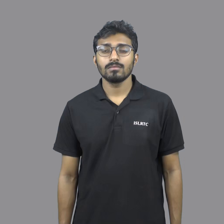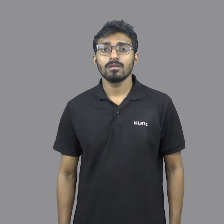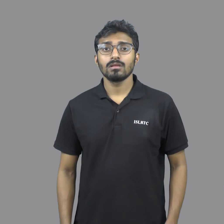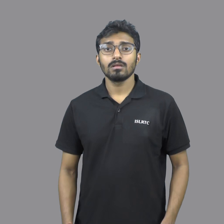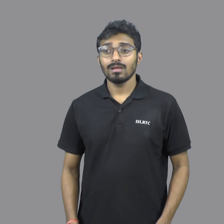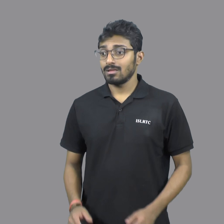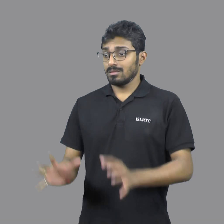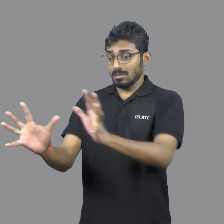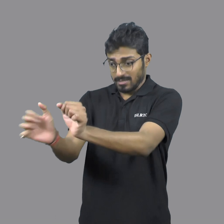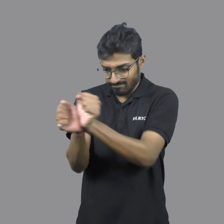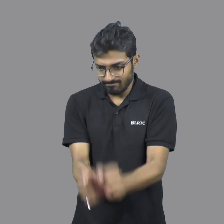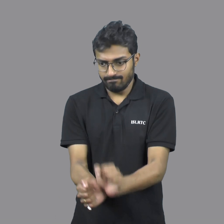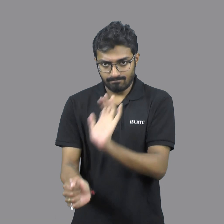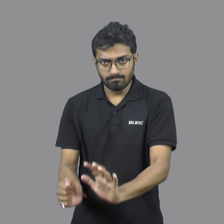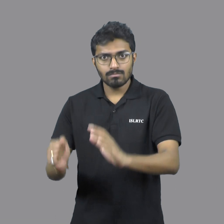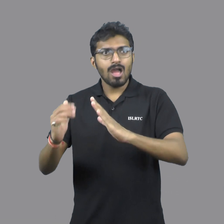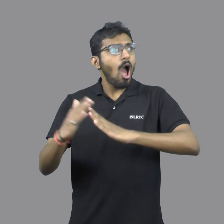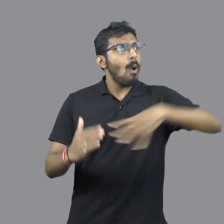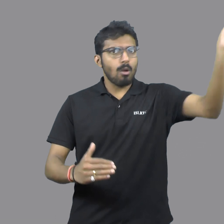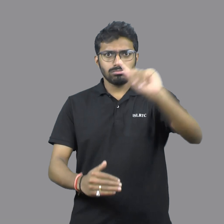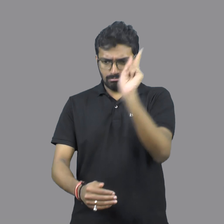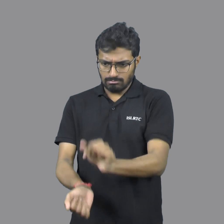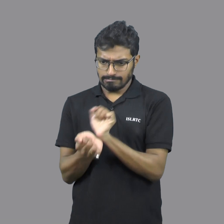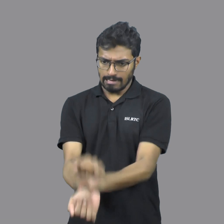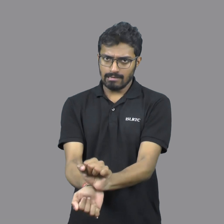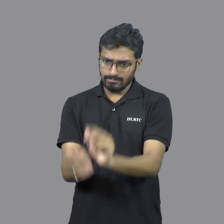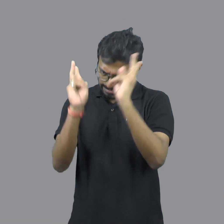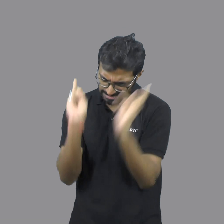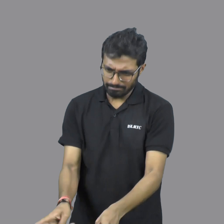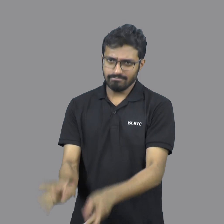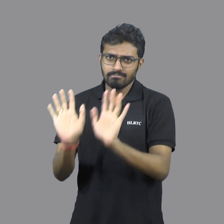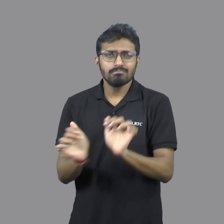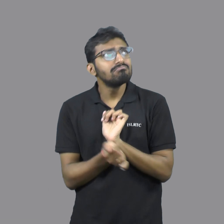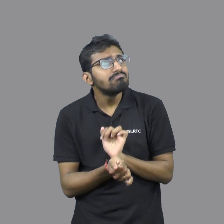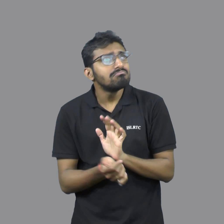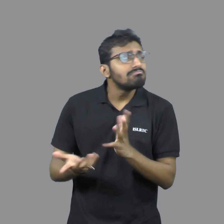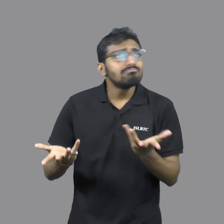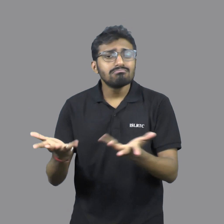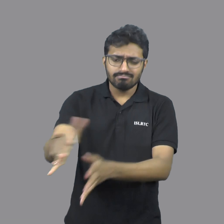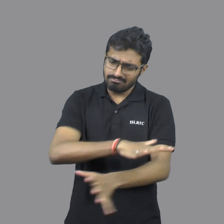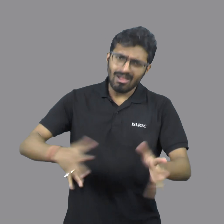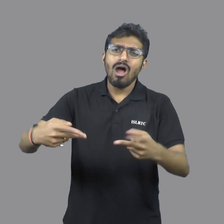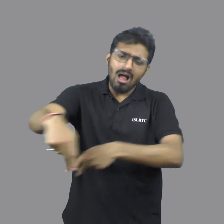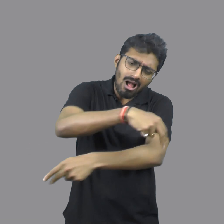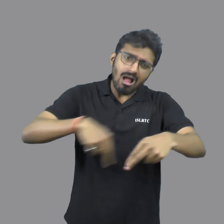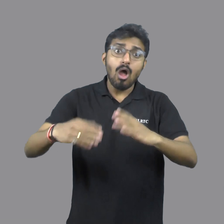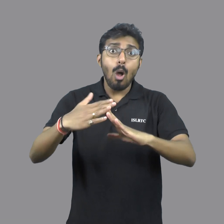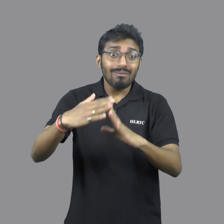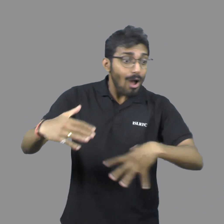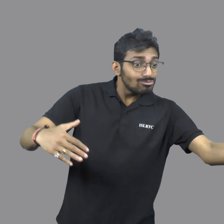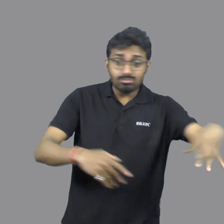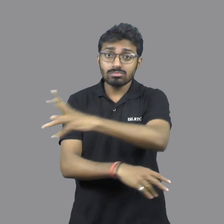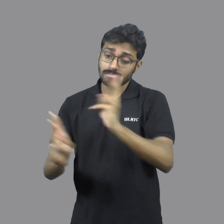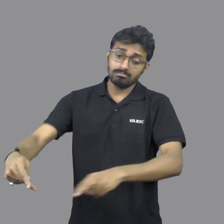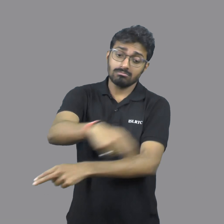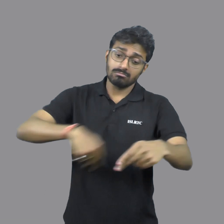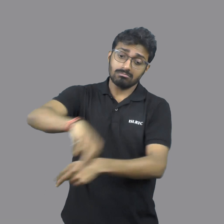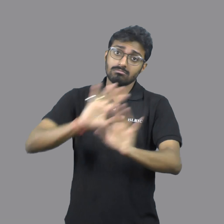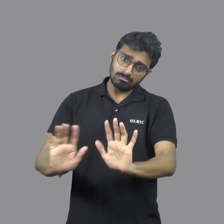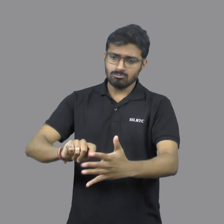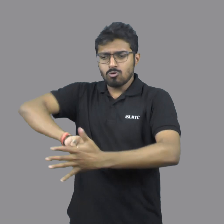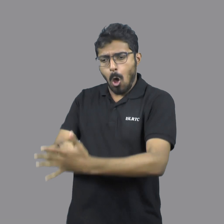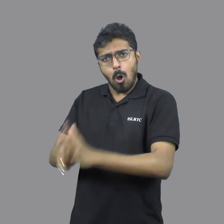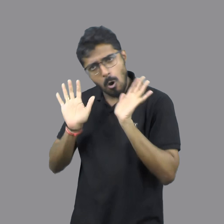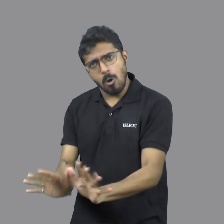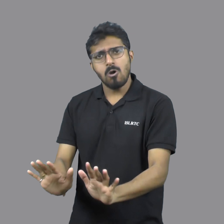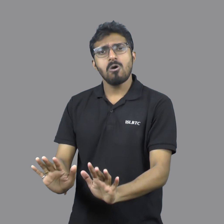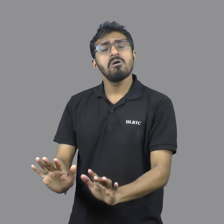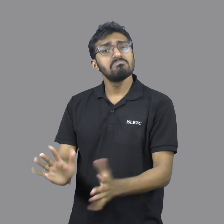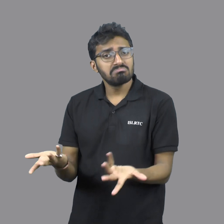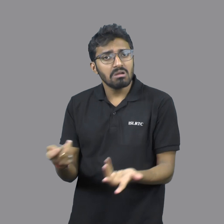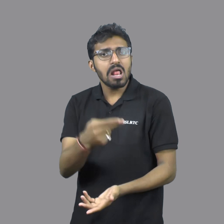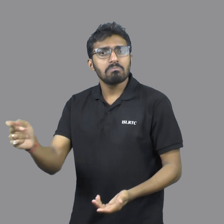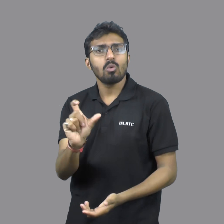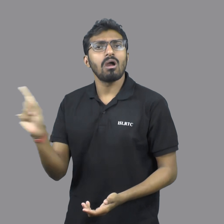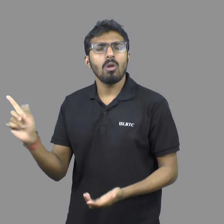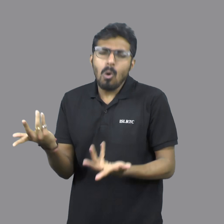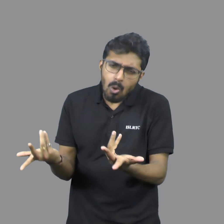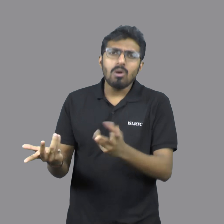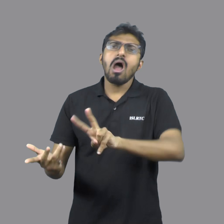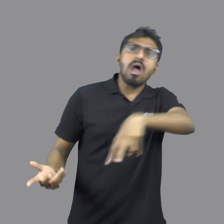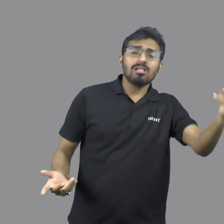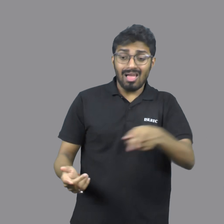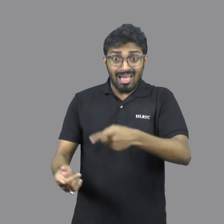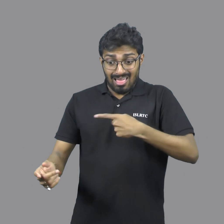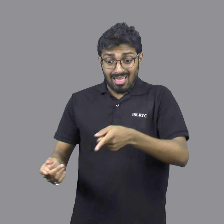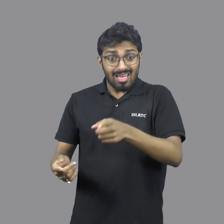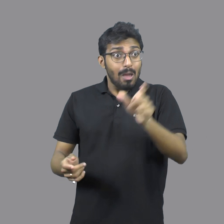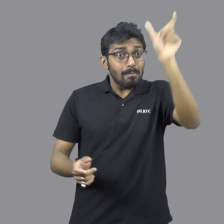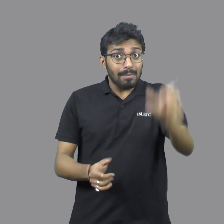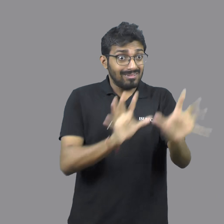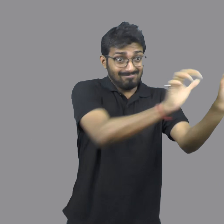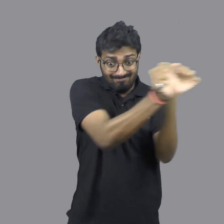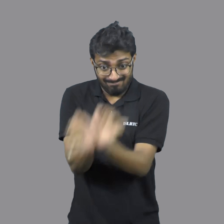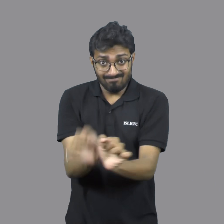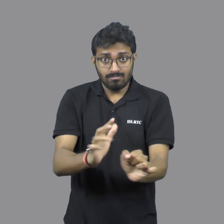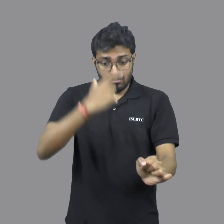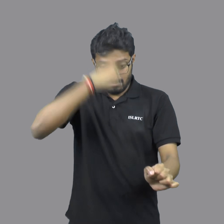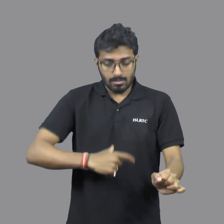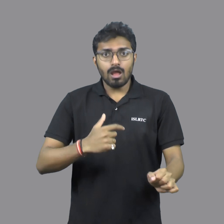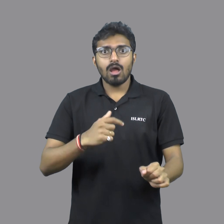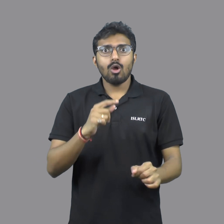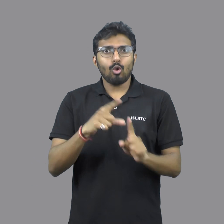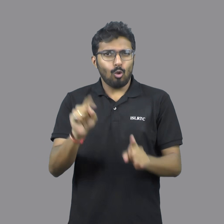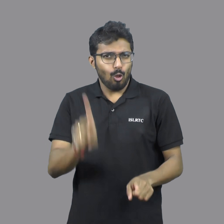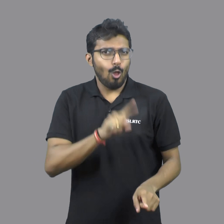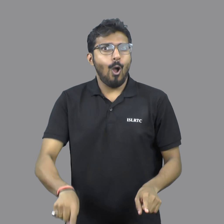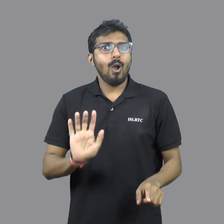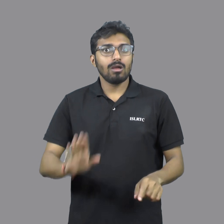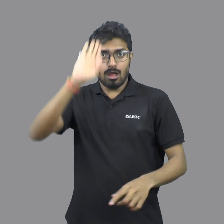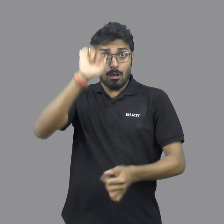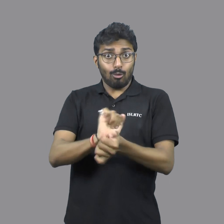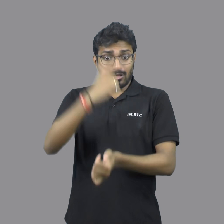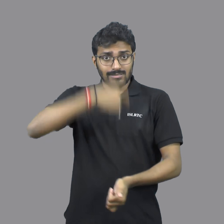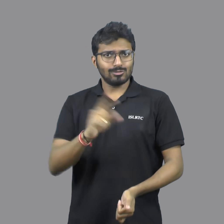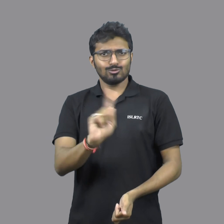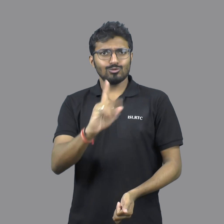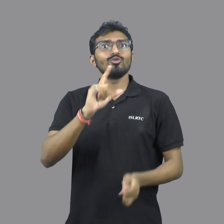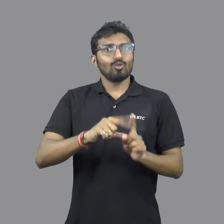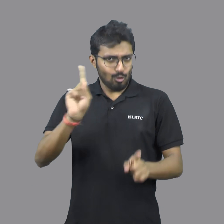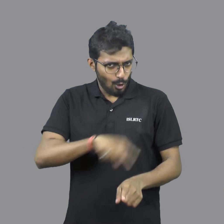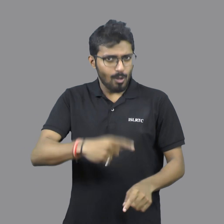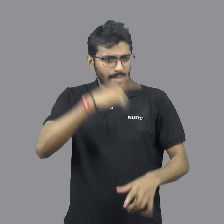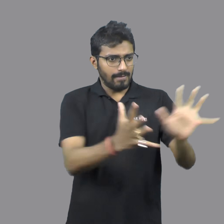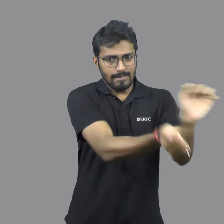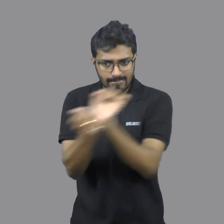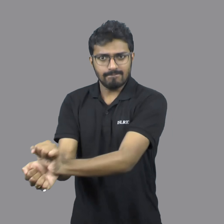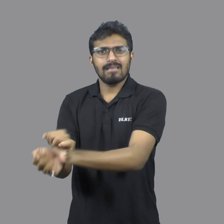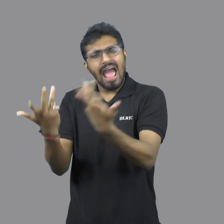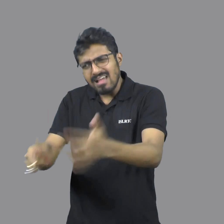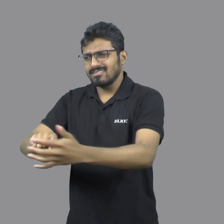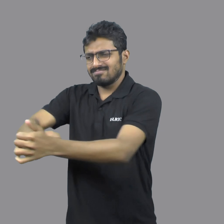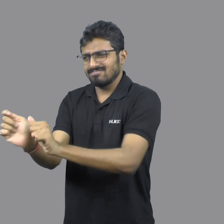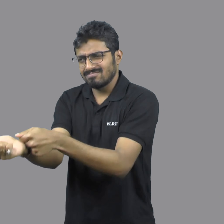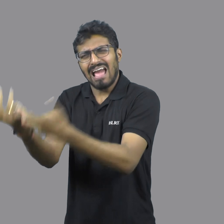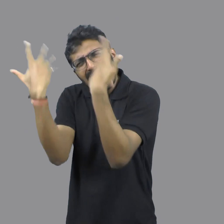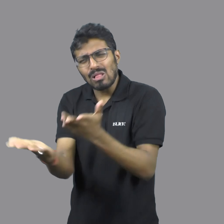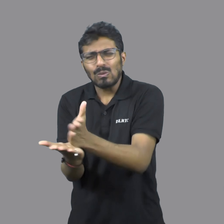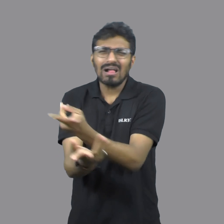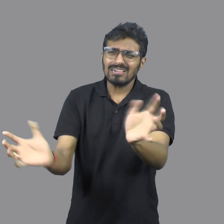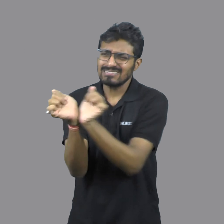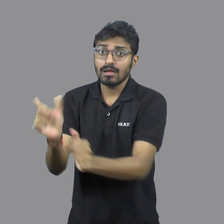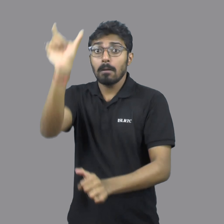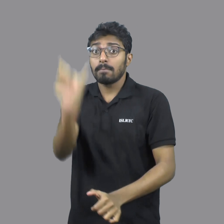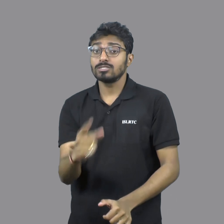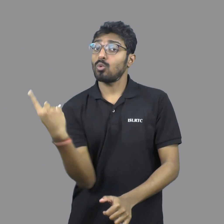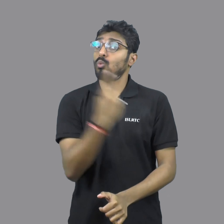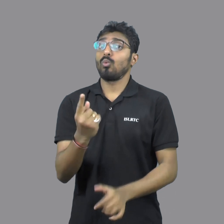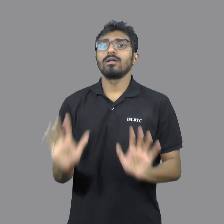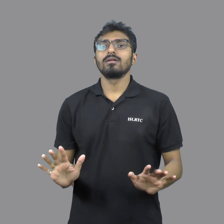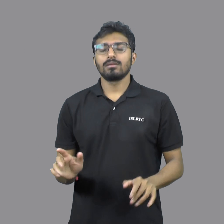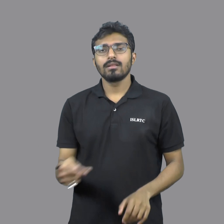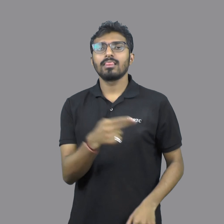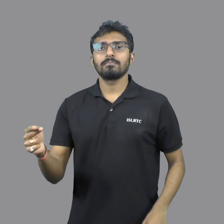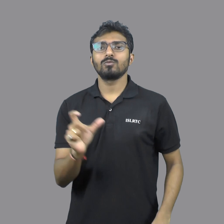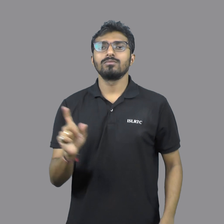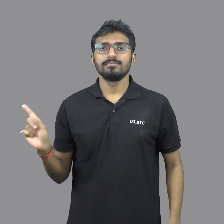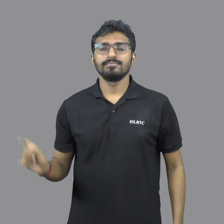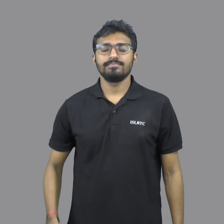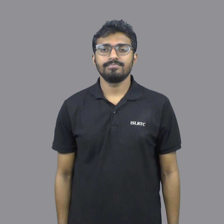Captive